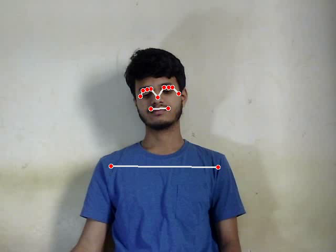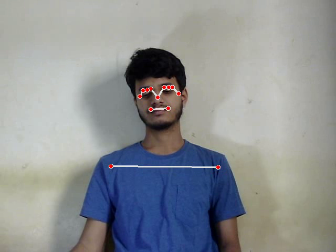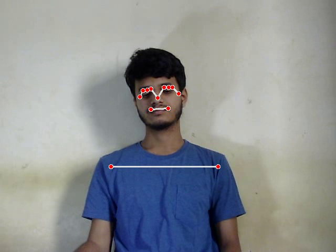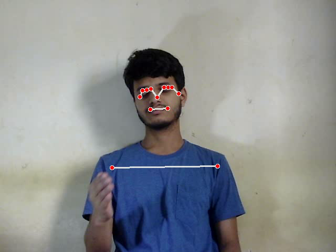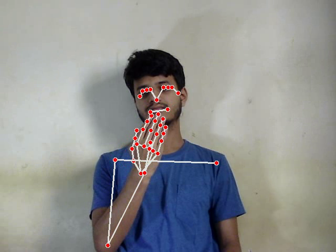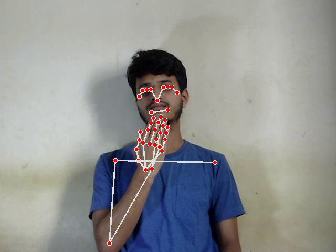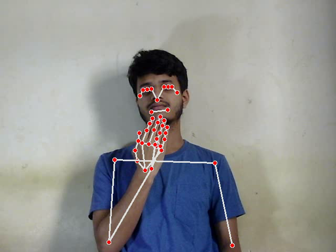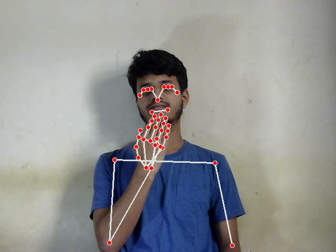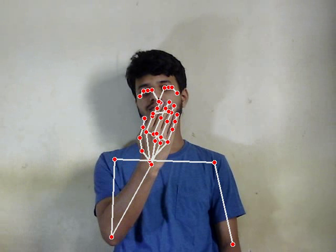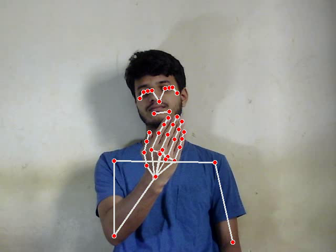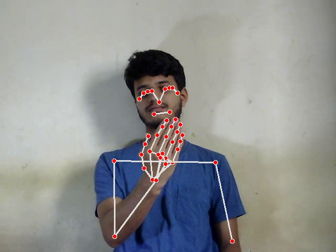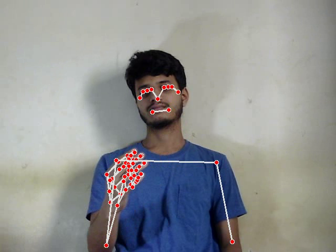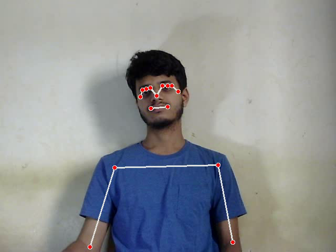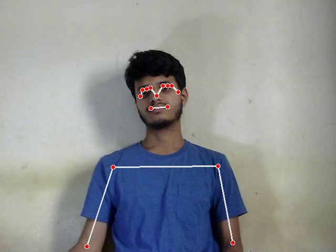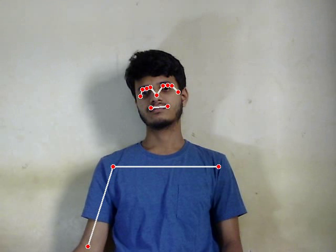thank you